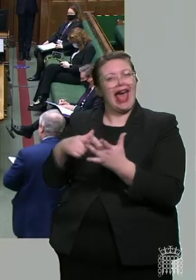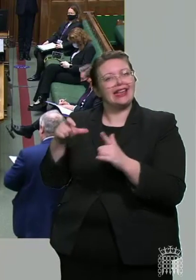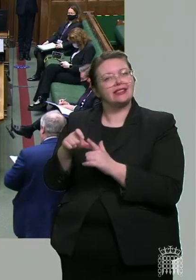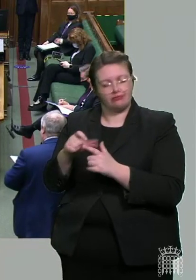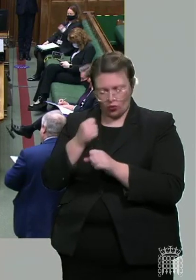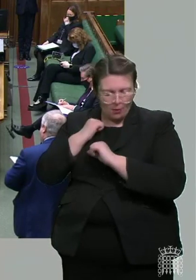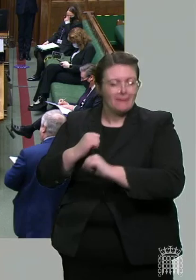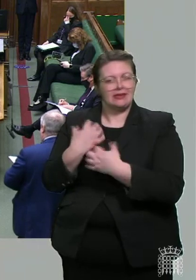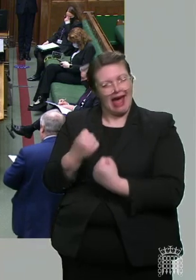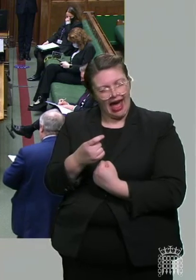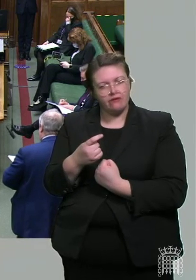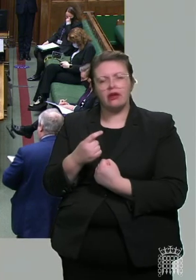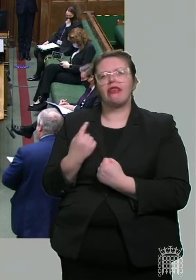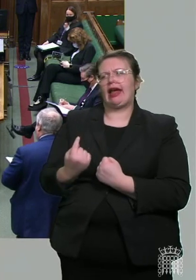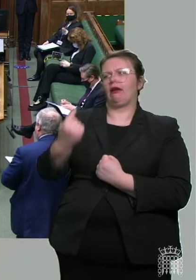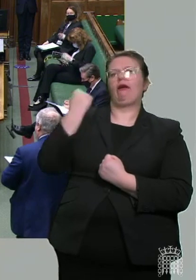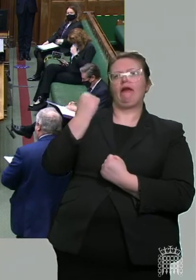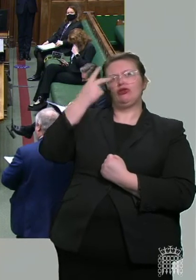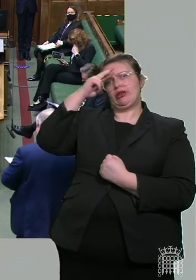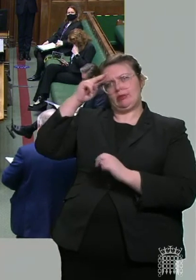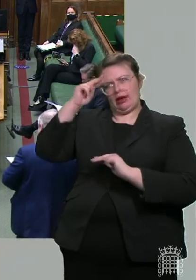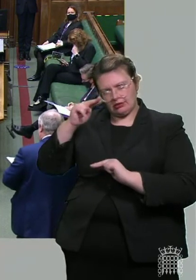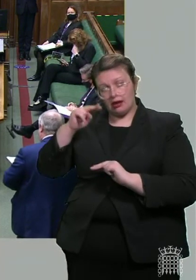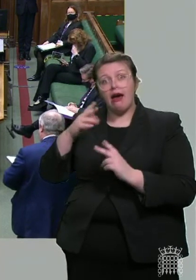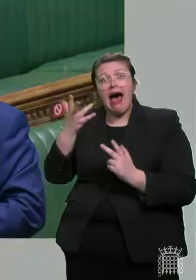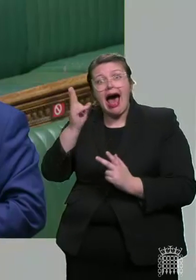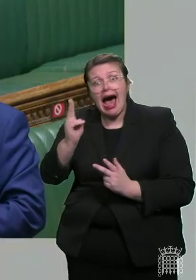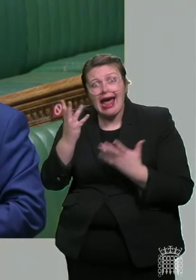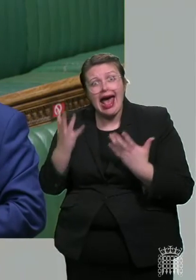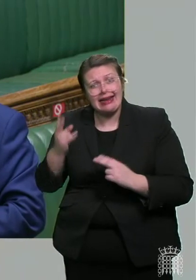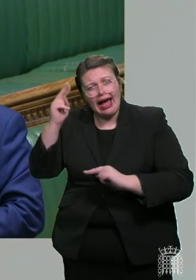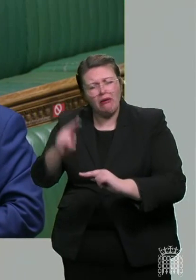What followed was yet another U-turn—another broken promise.